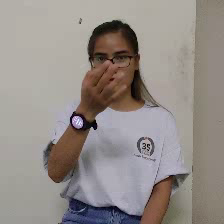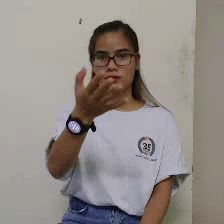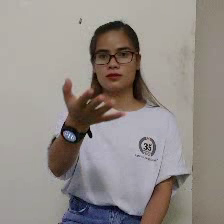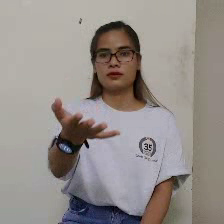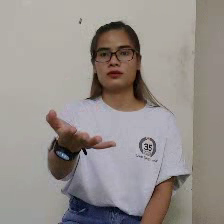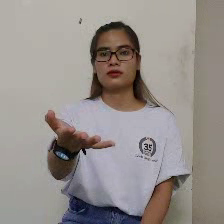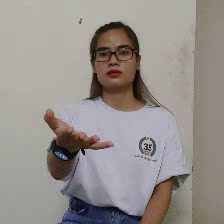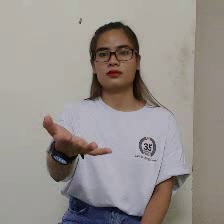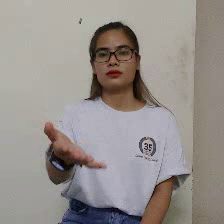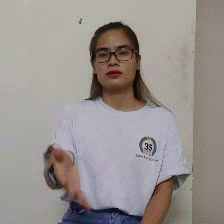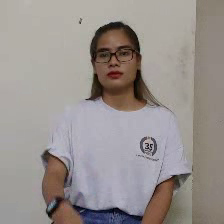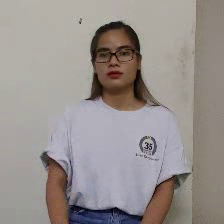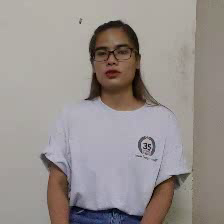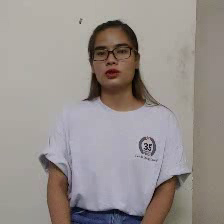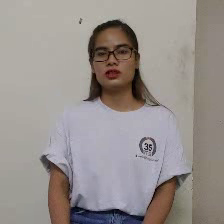Cảm ơn